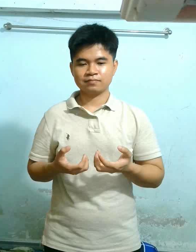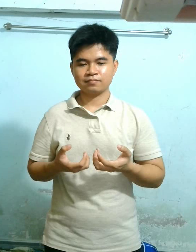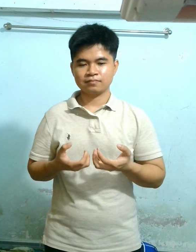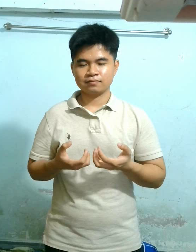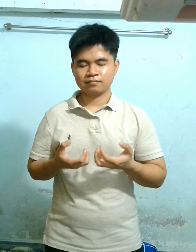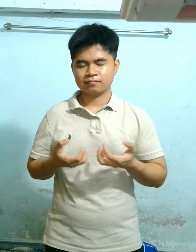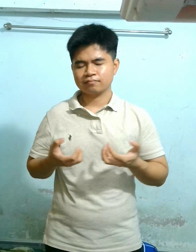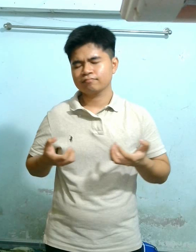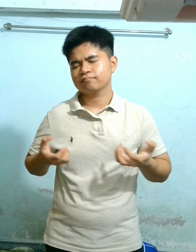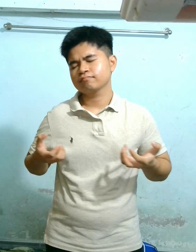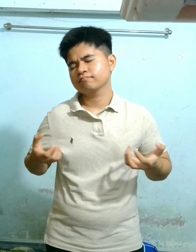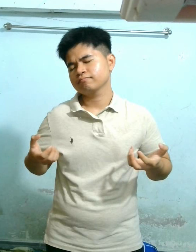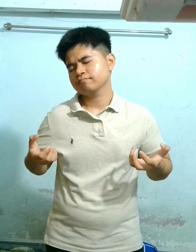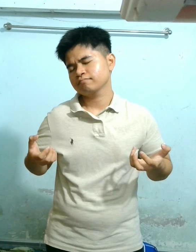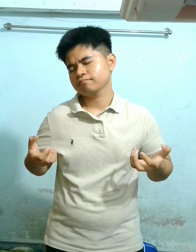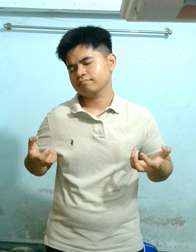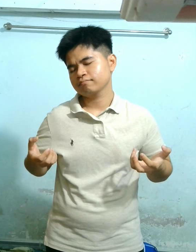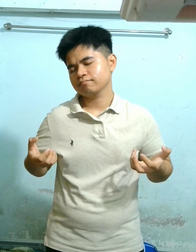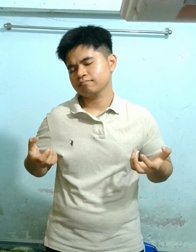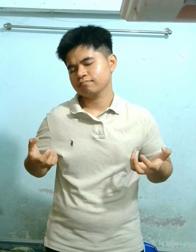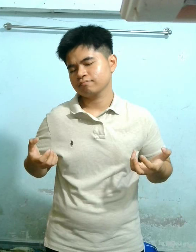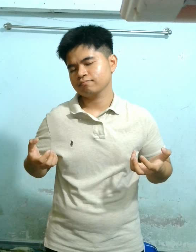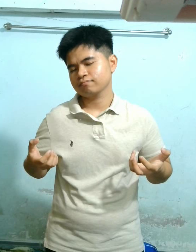chia cat